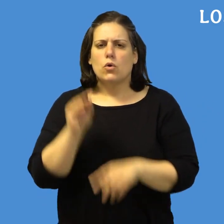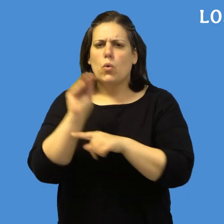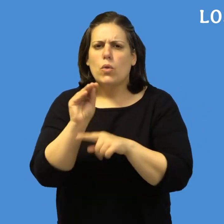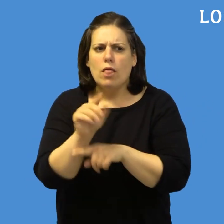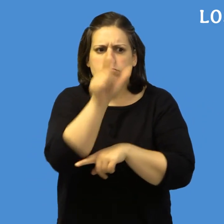cuidar